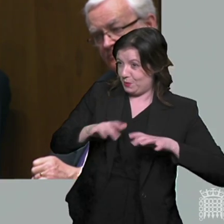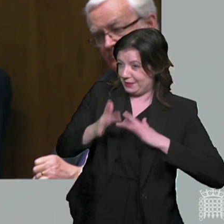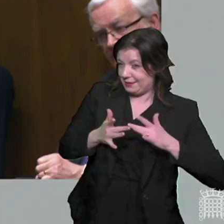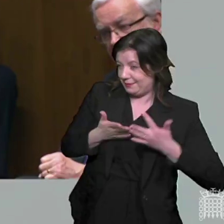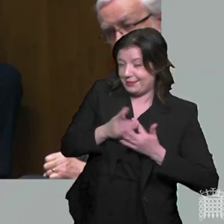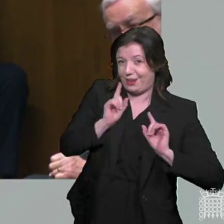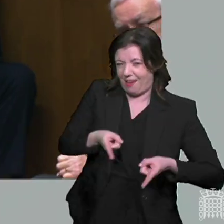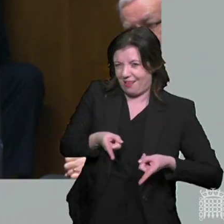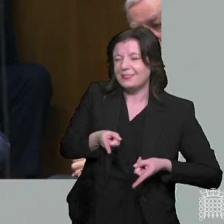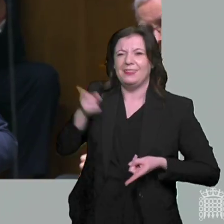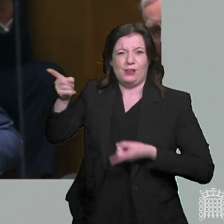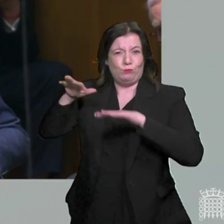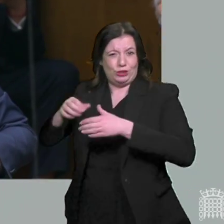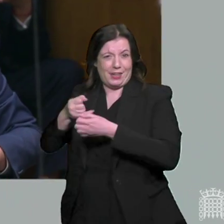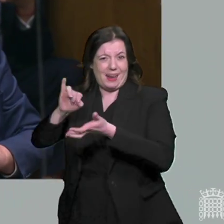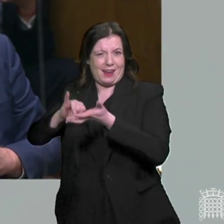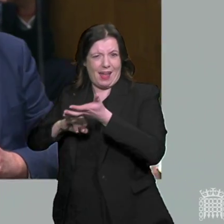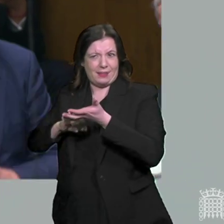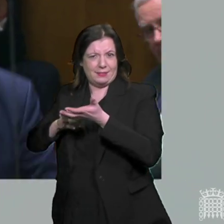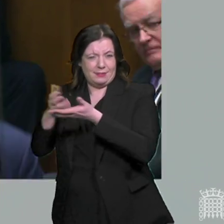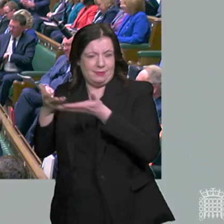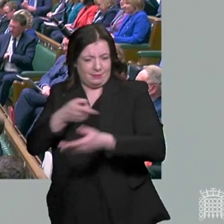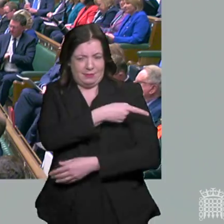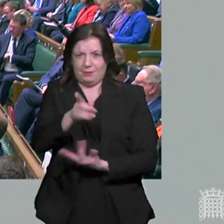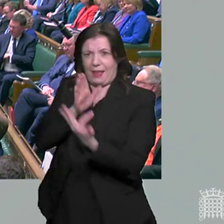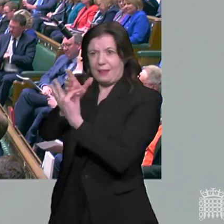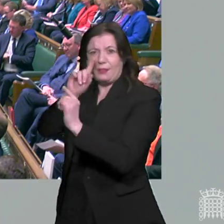It would be helpful if its services reflected that.